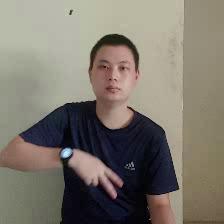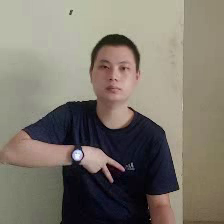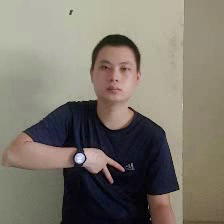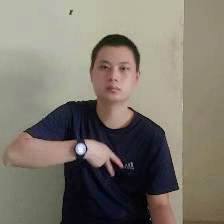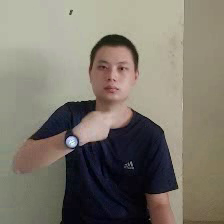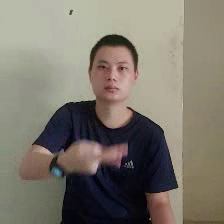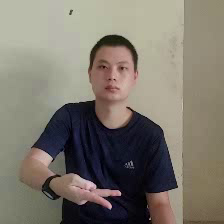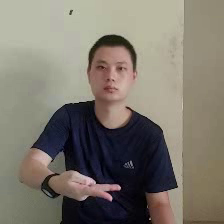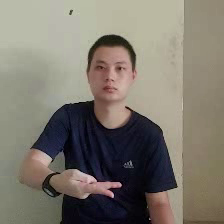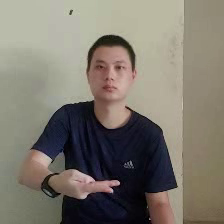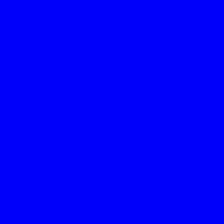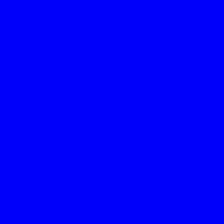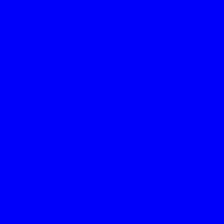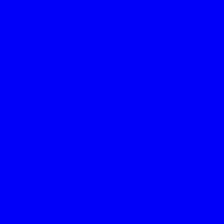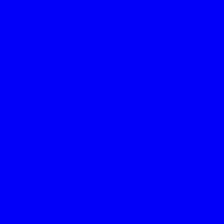Hy sinh